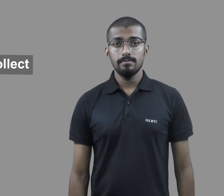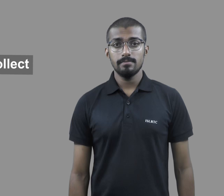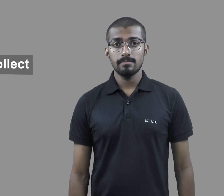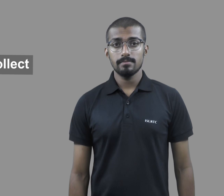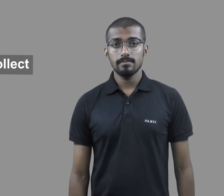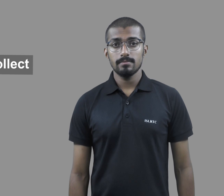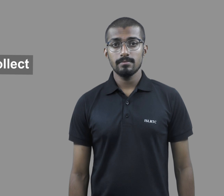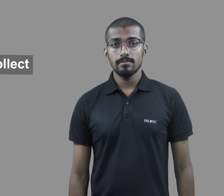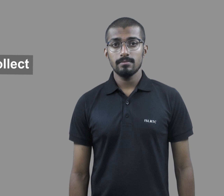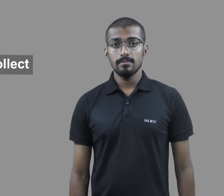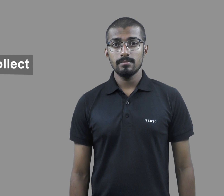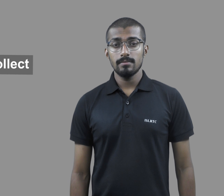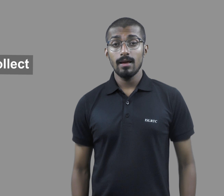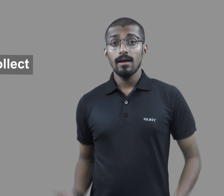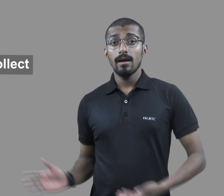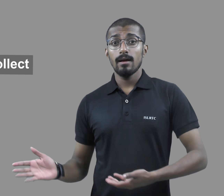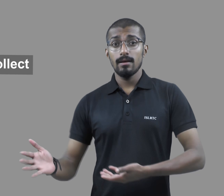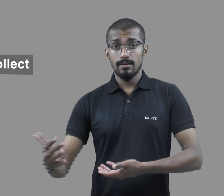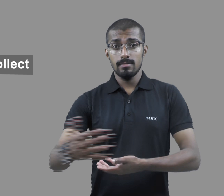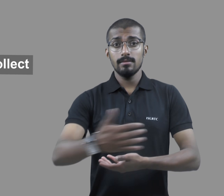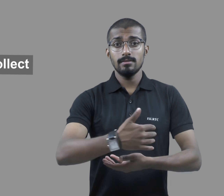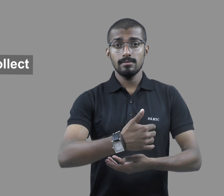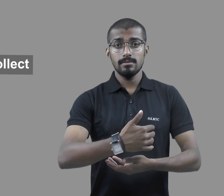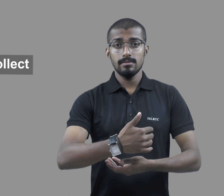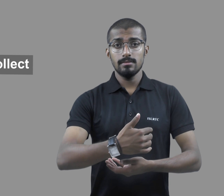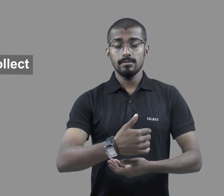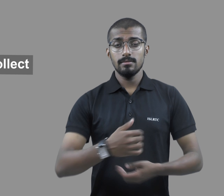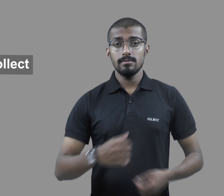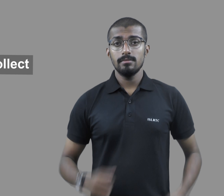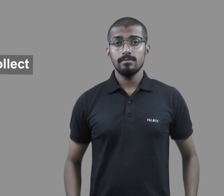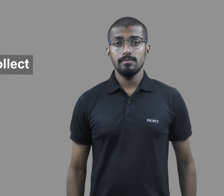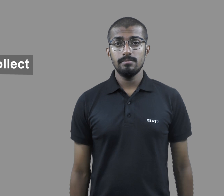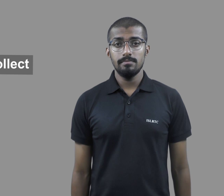Collect